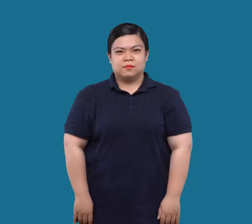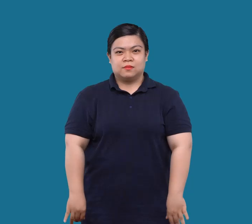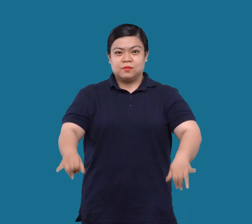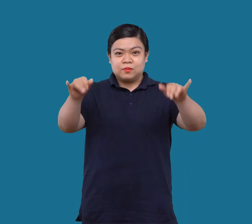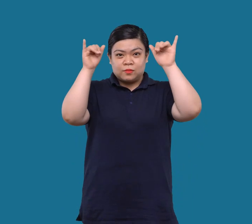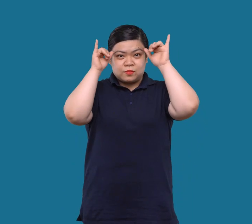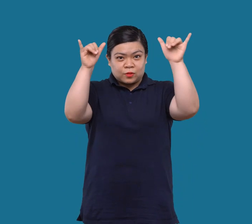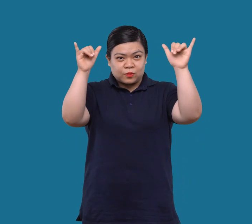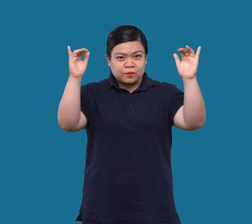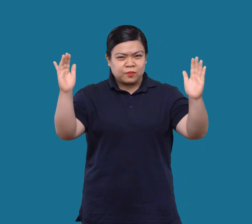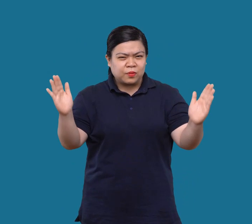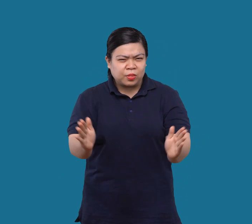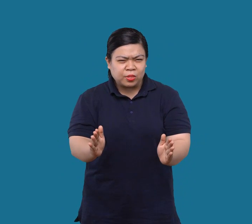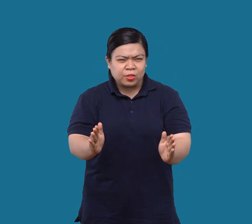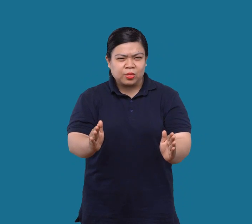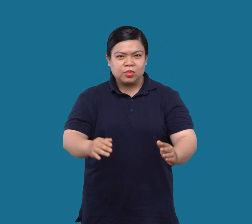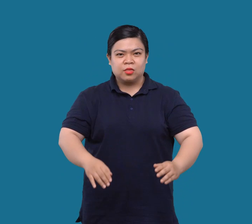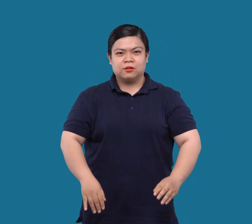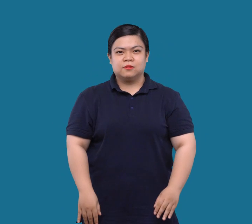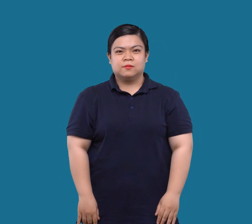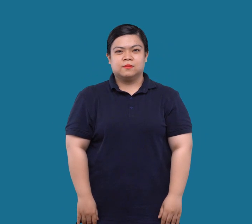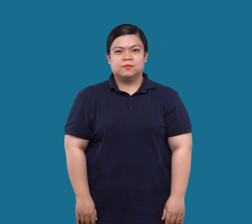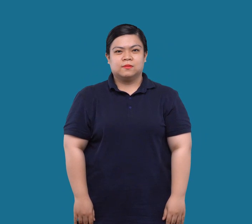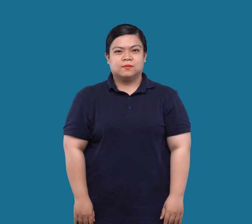con bê